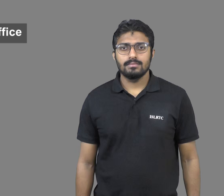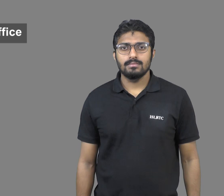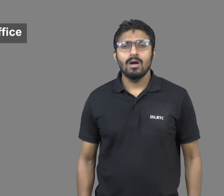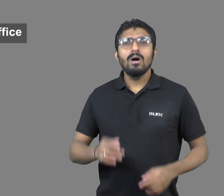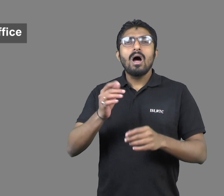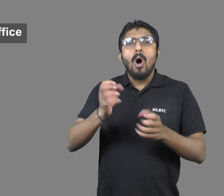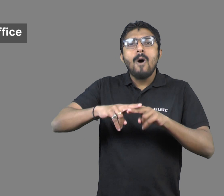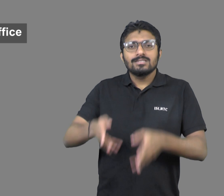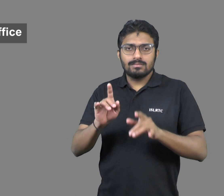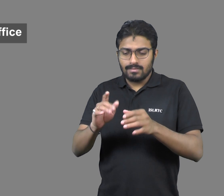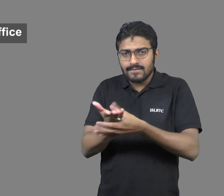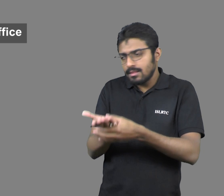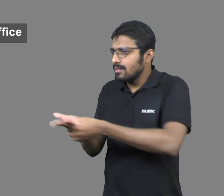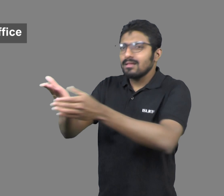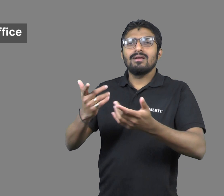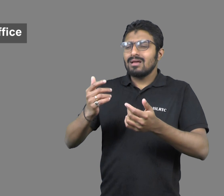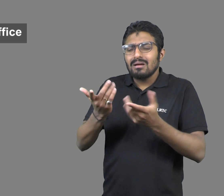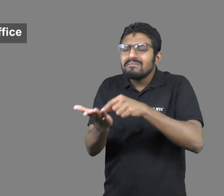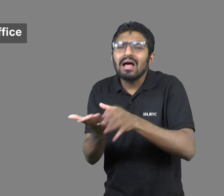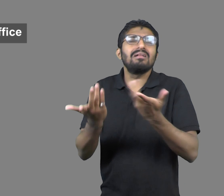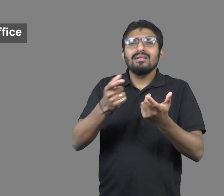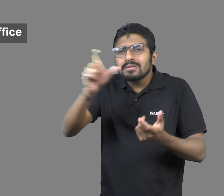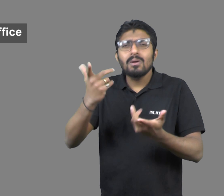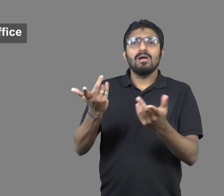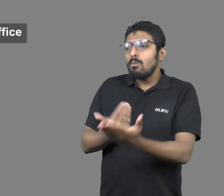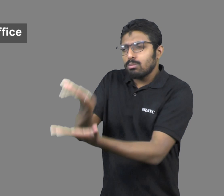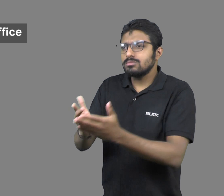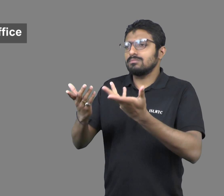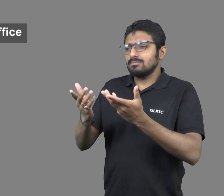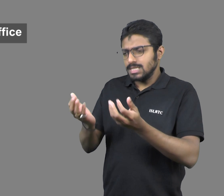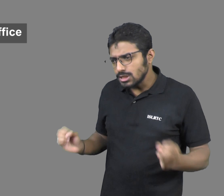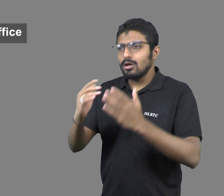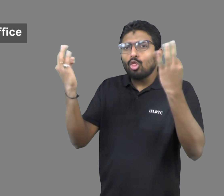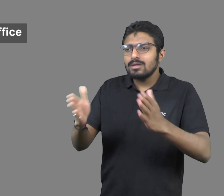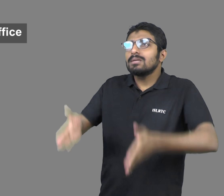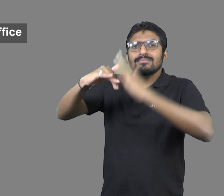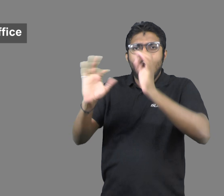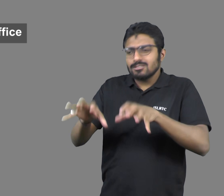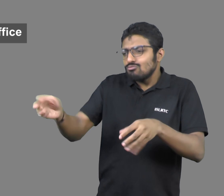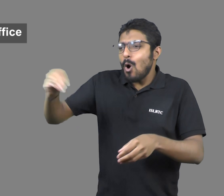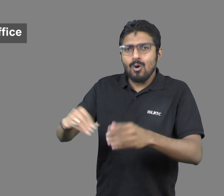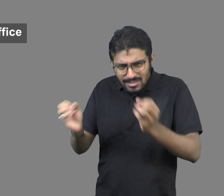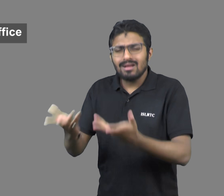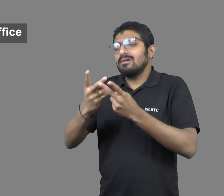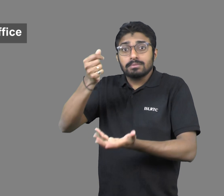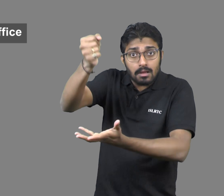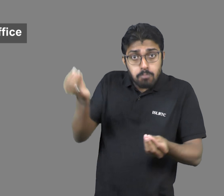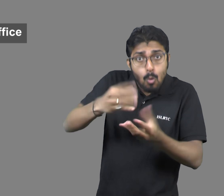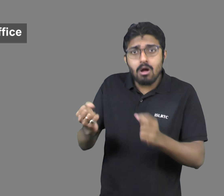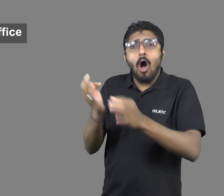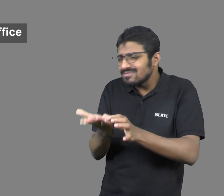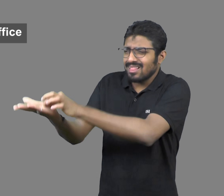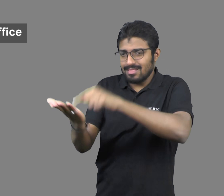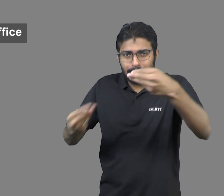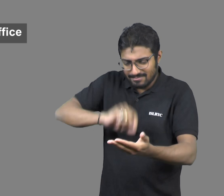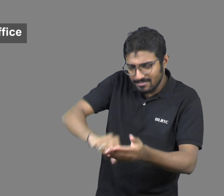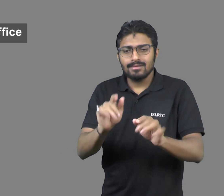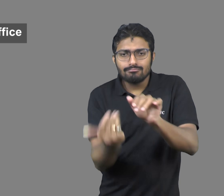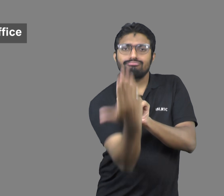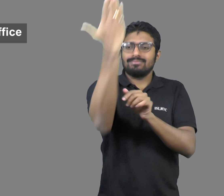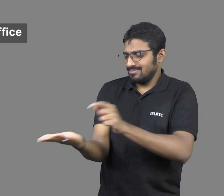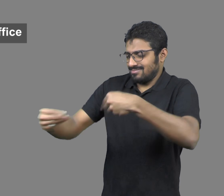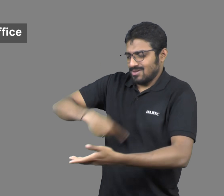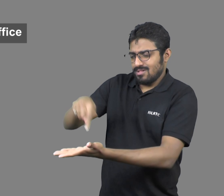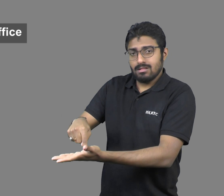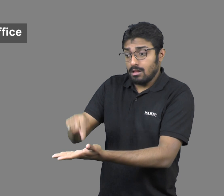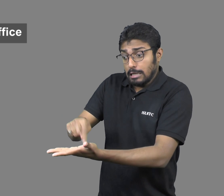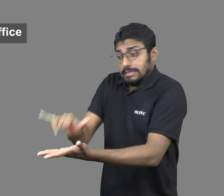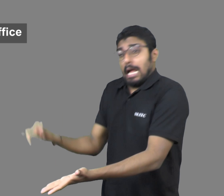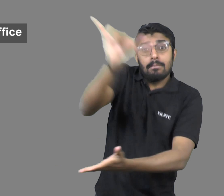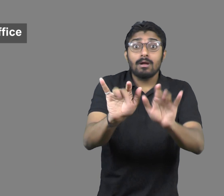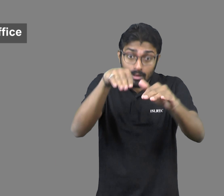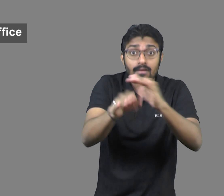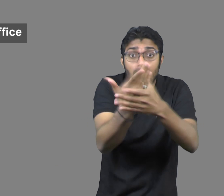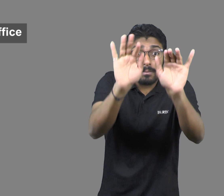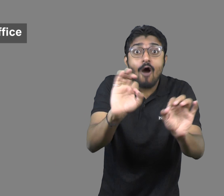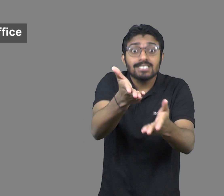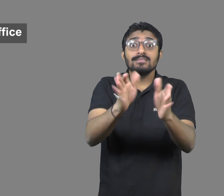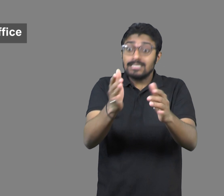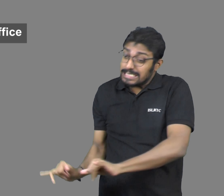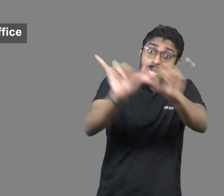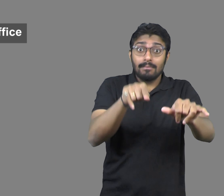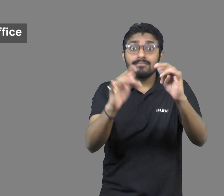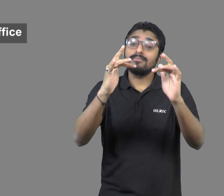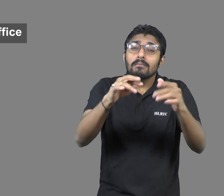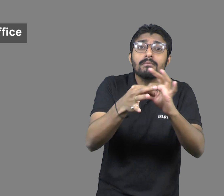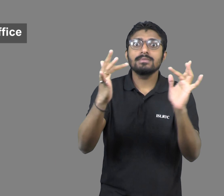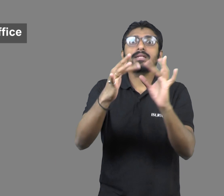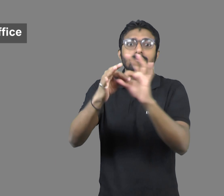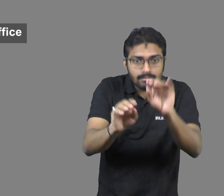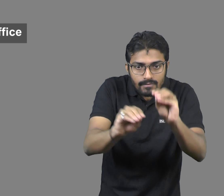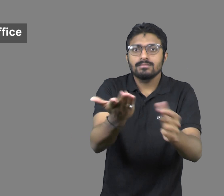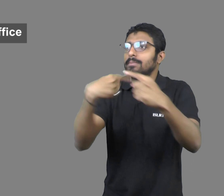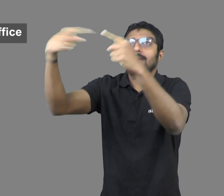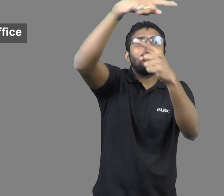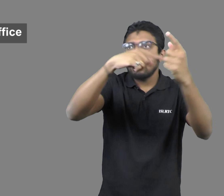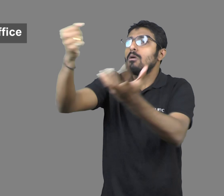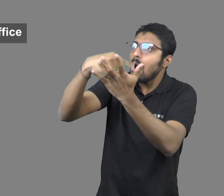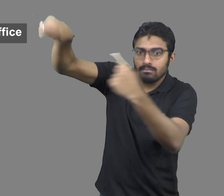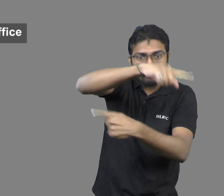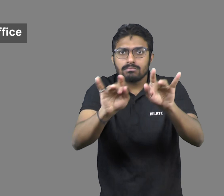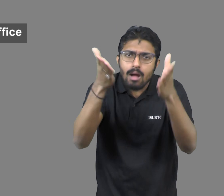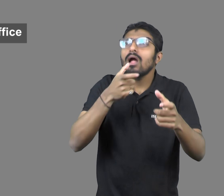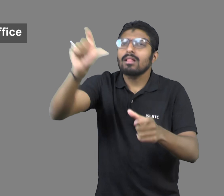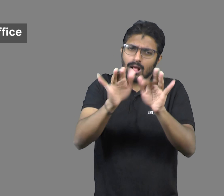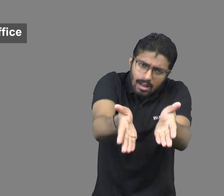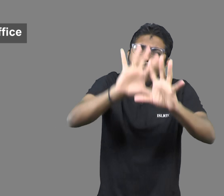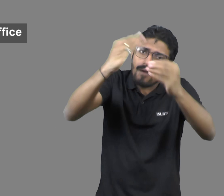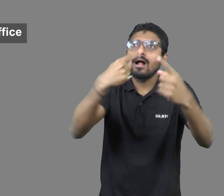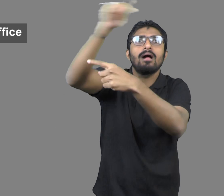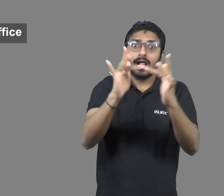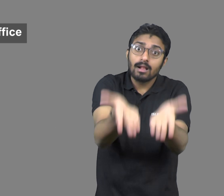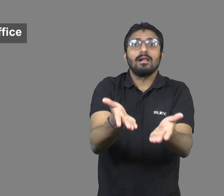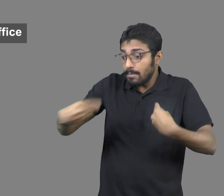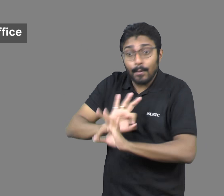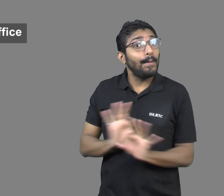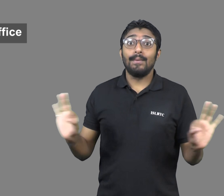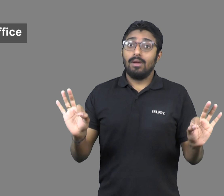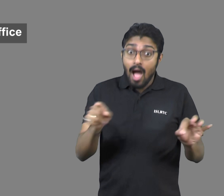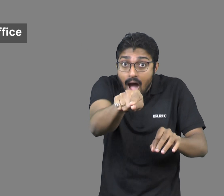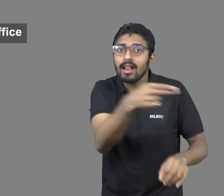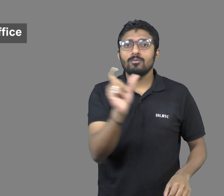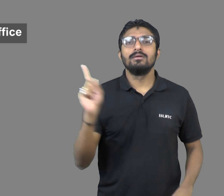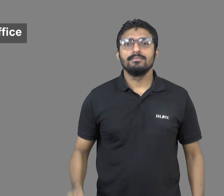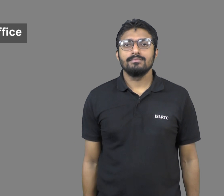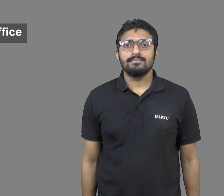E-Office